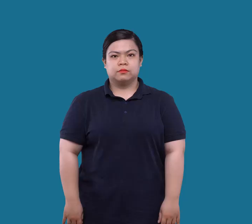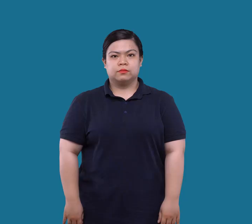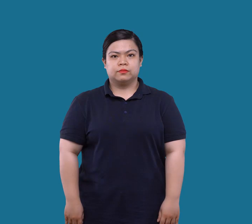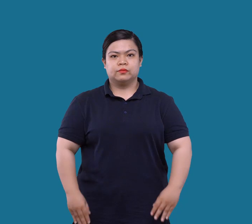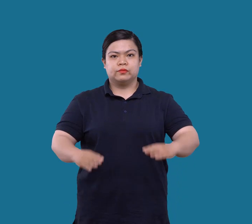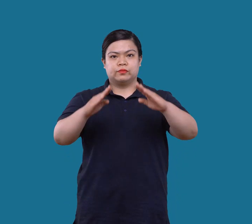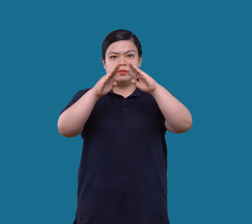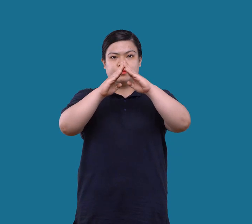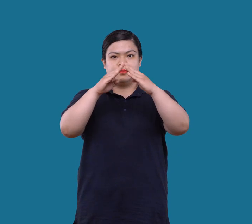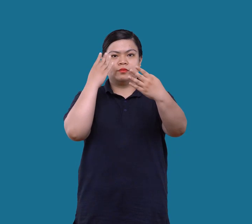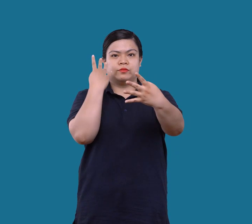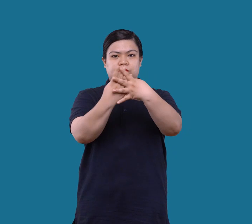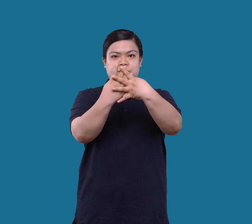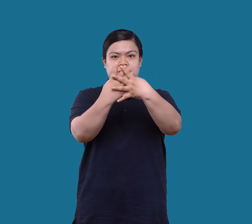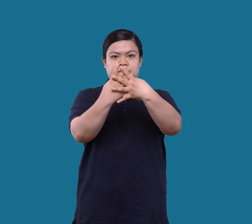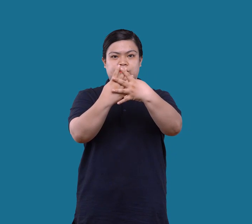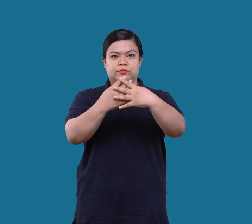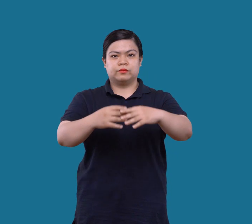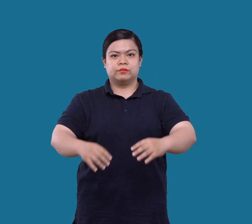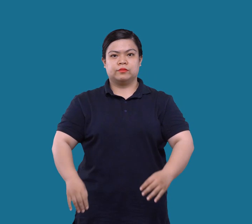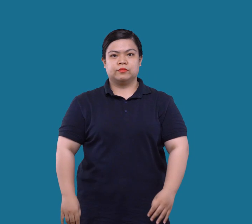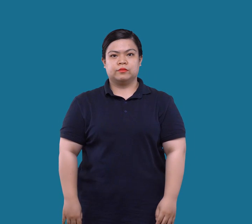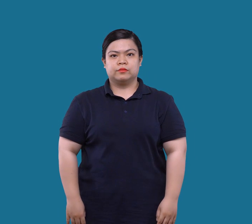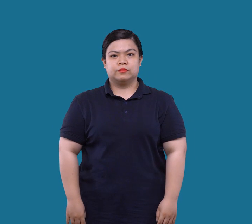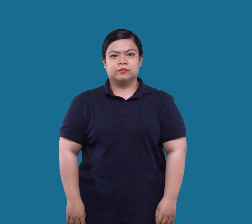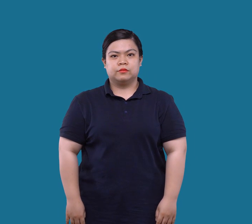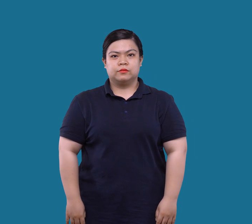trại giam